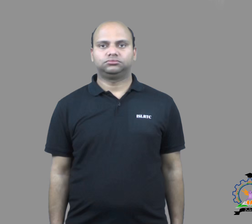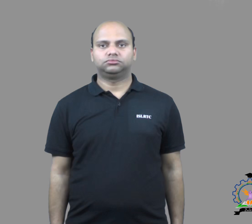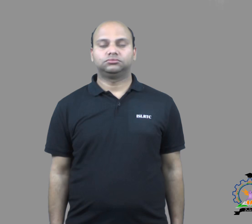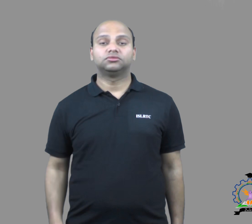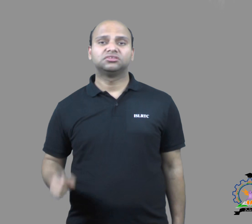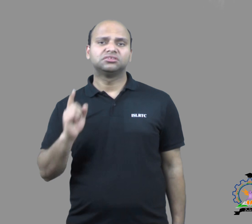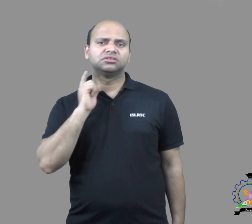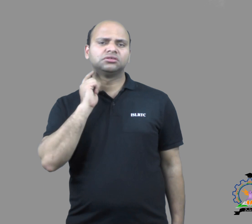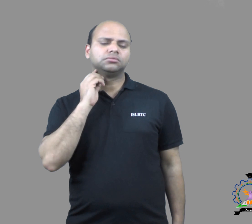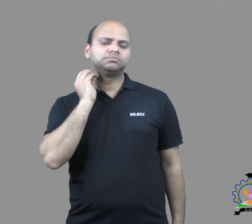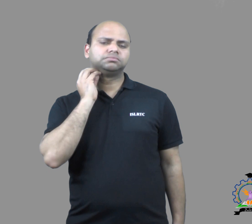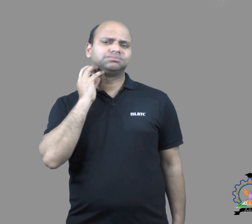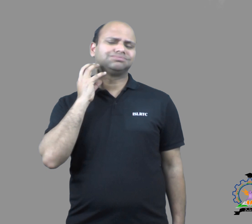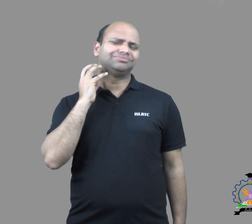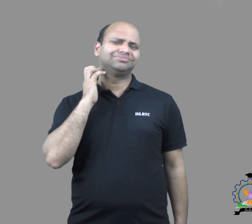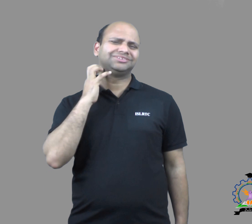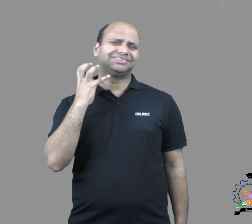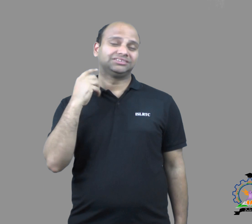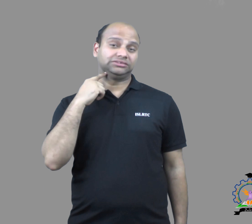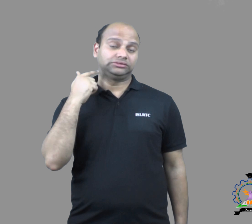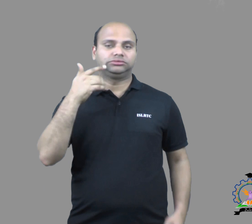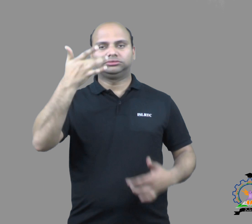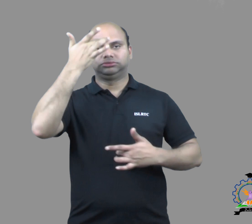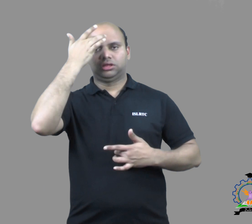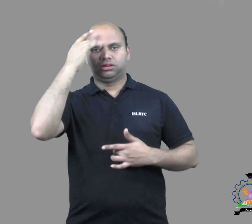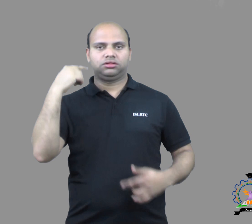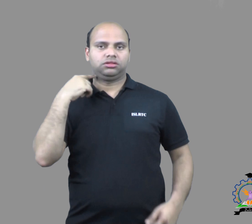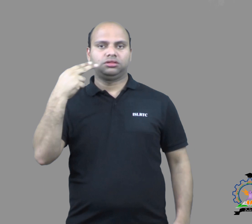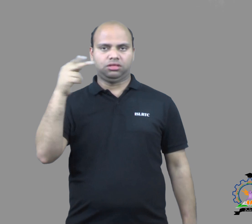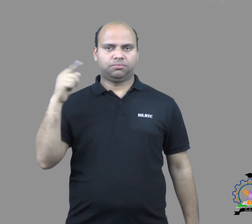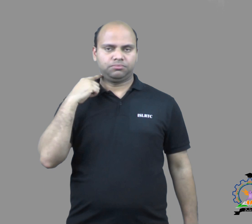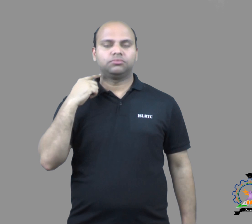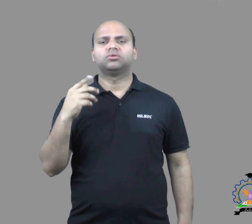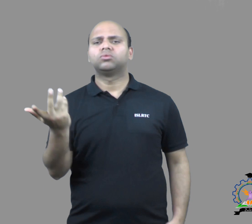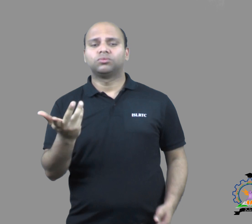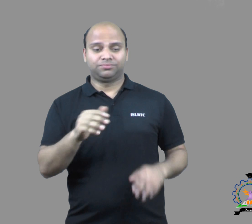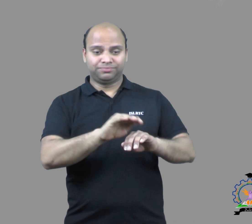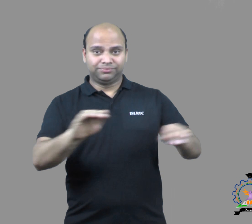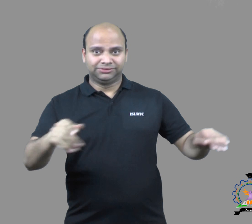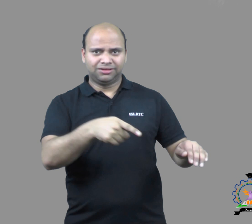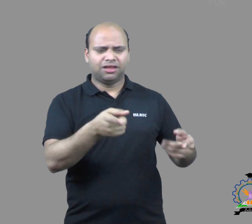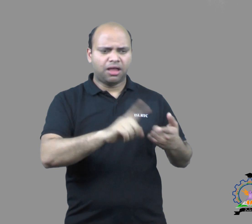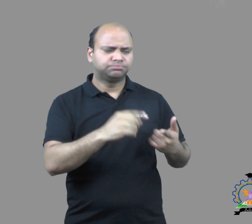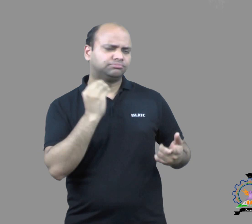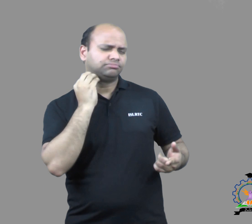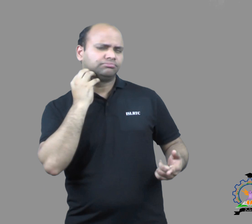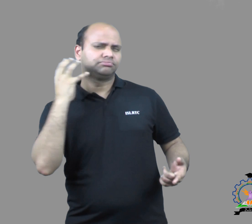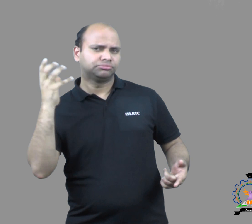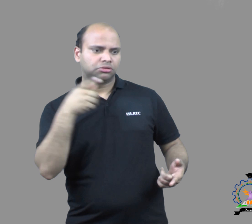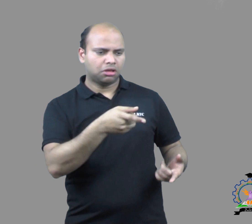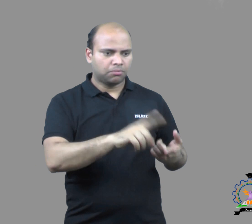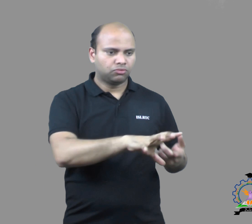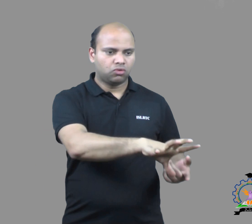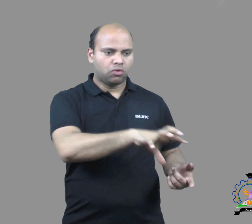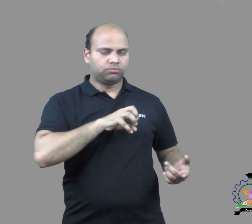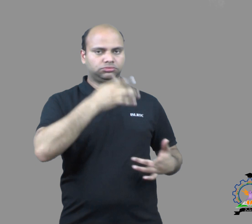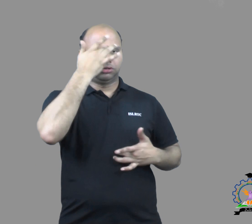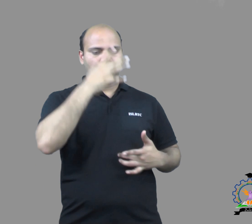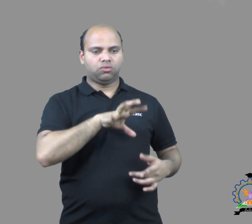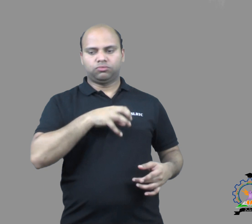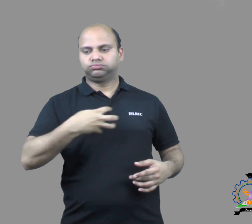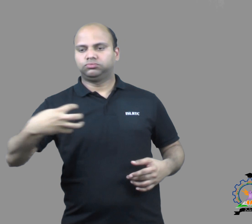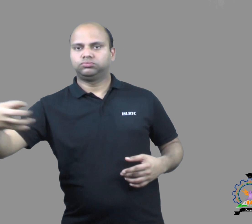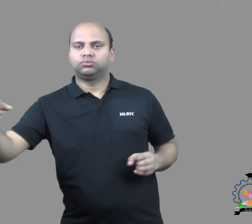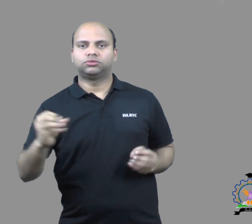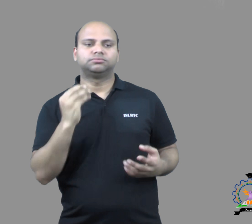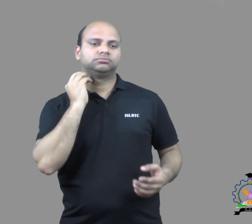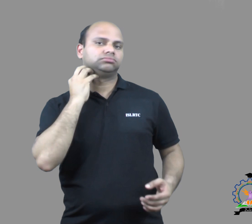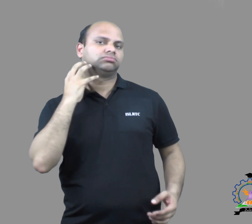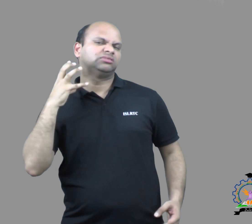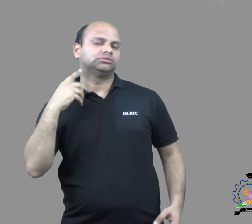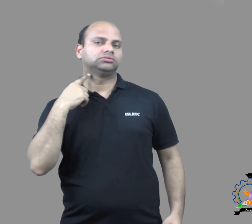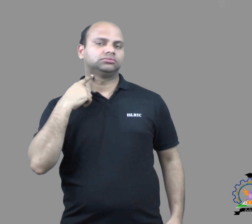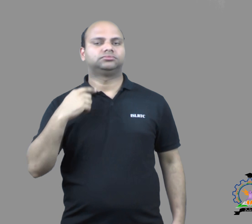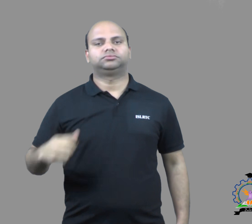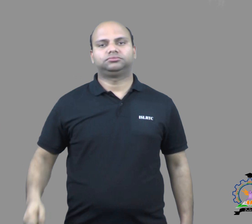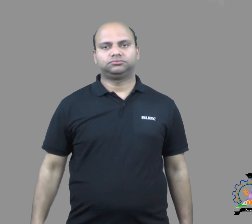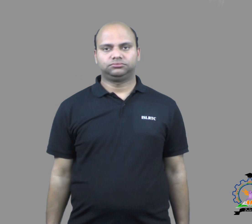Mumps